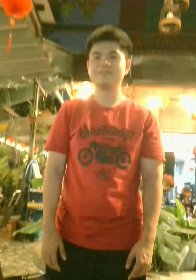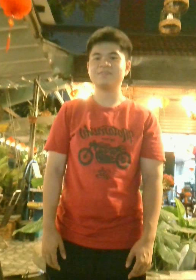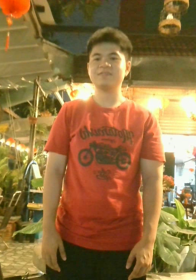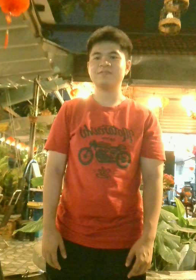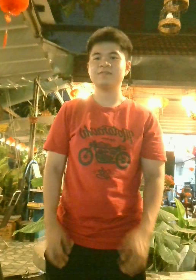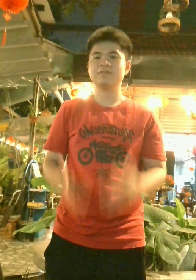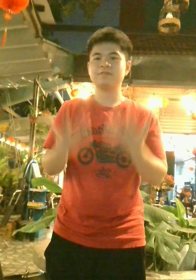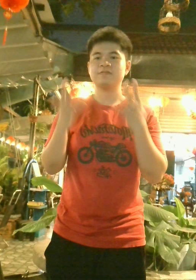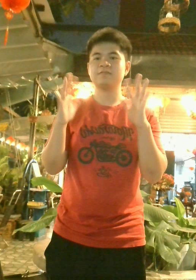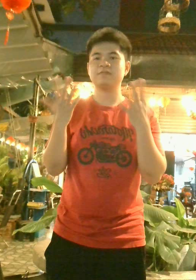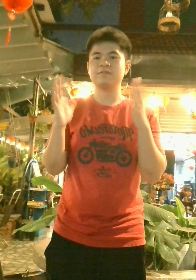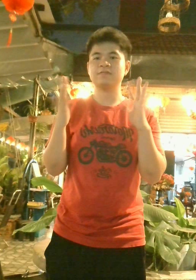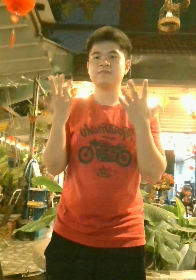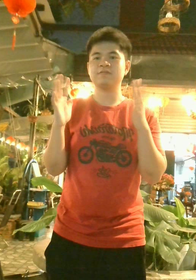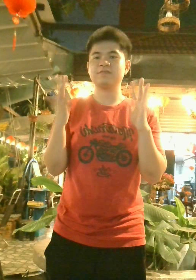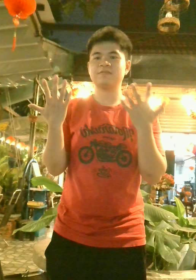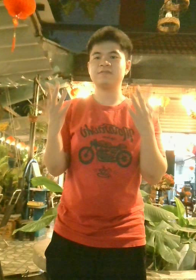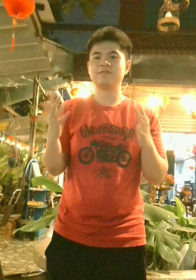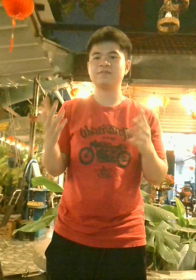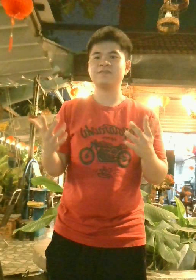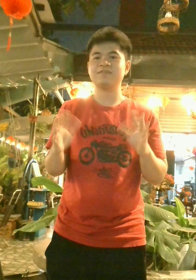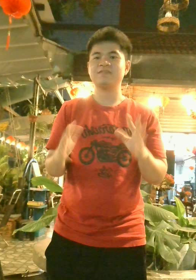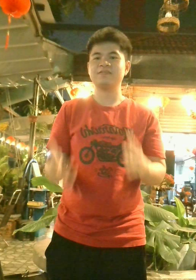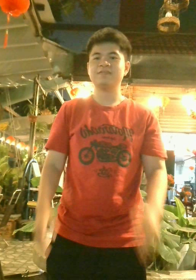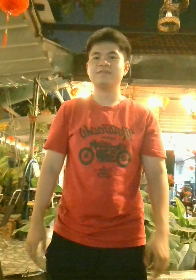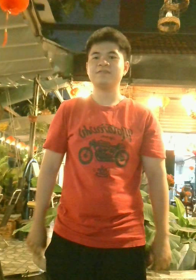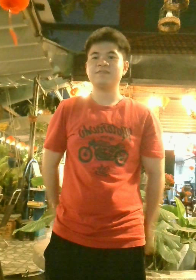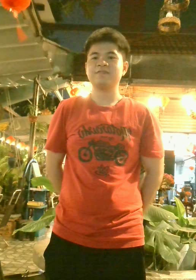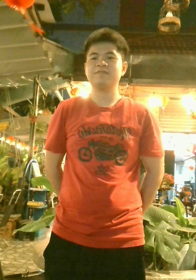vui mừng